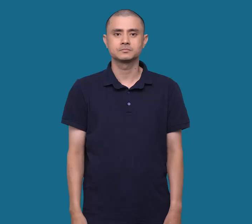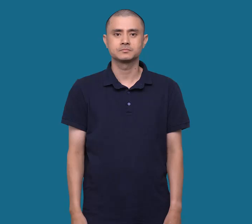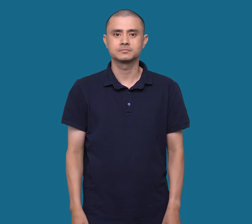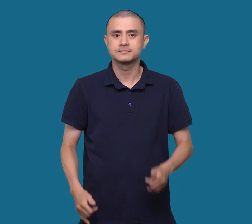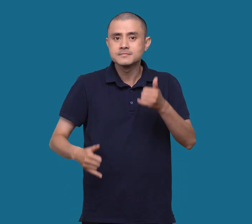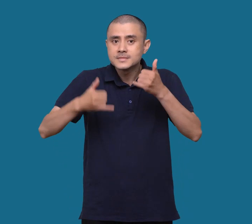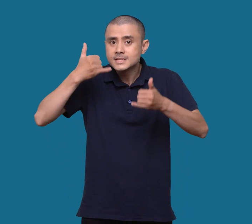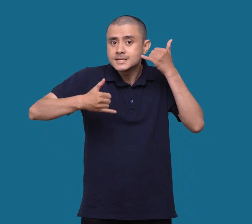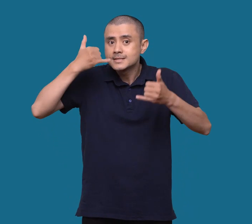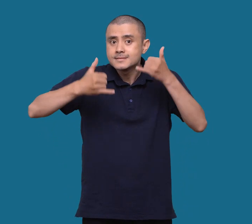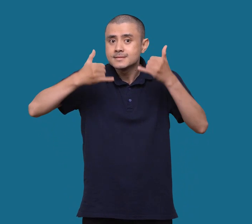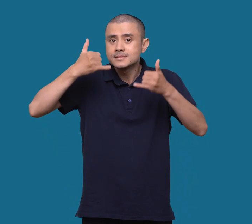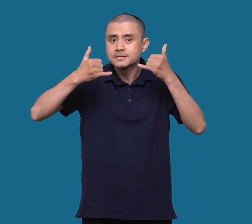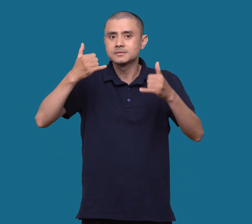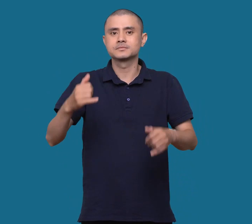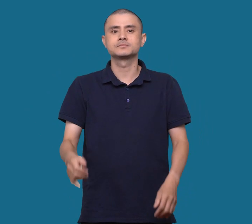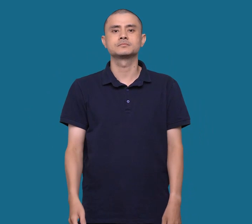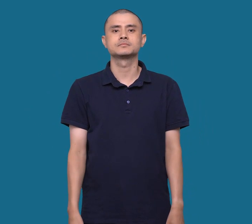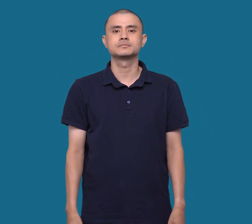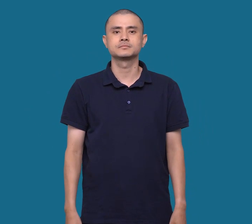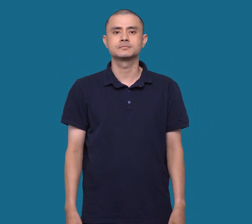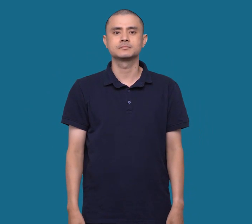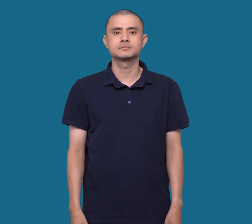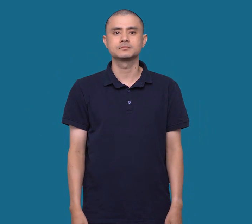mỳ tôm